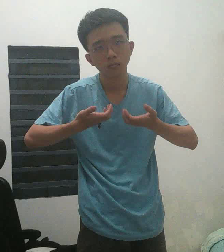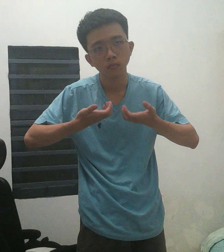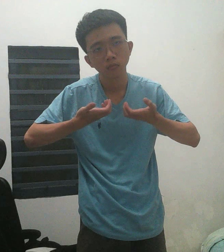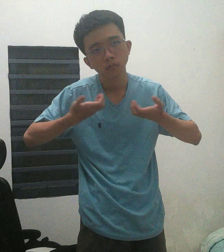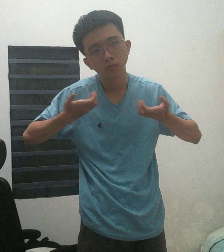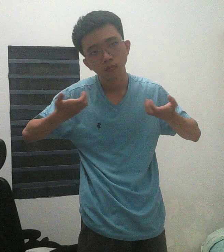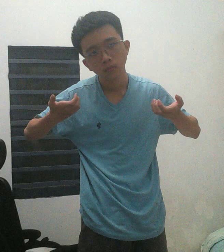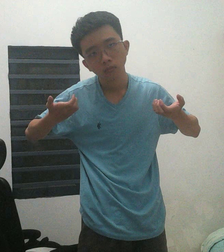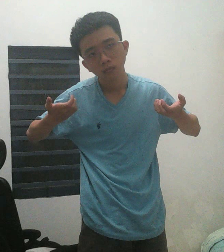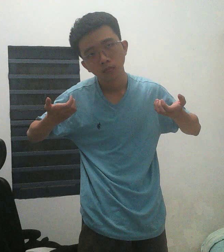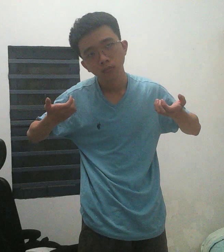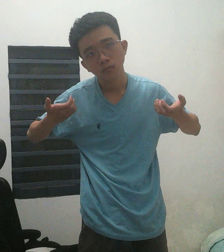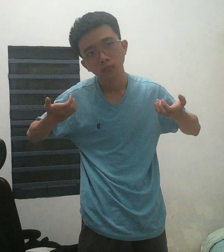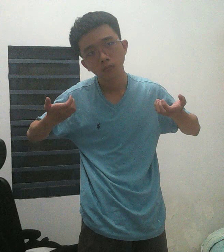chia cat